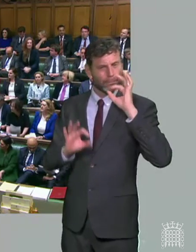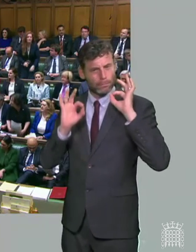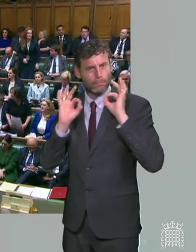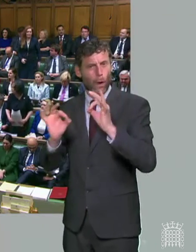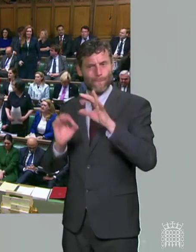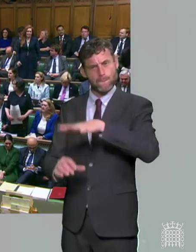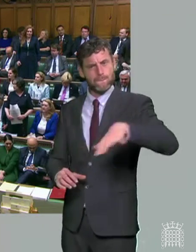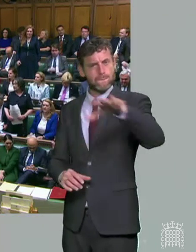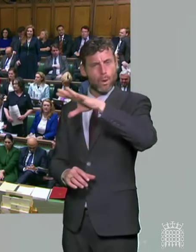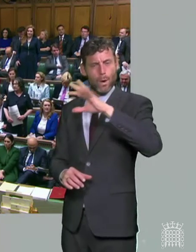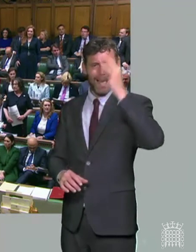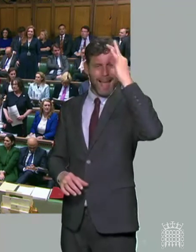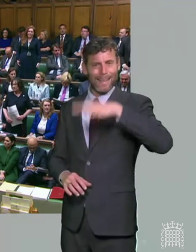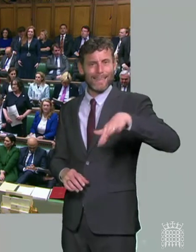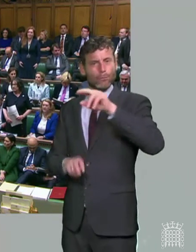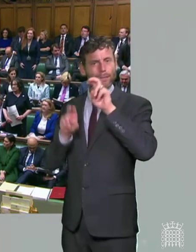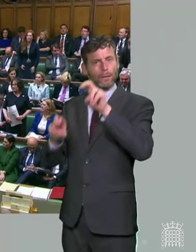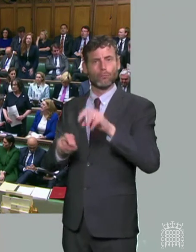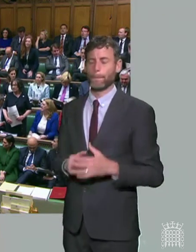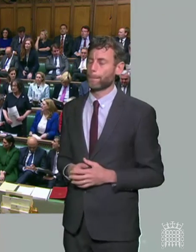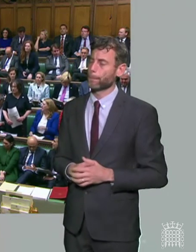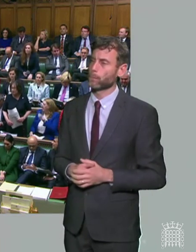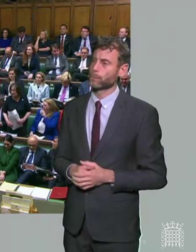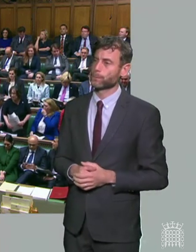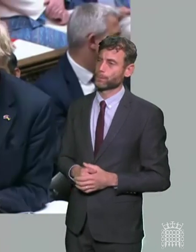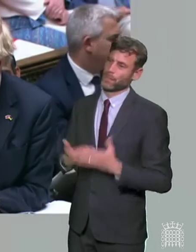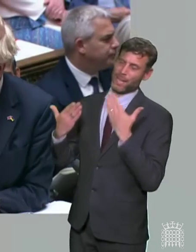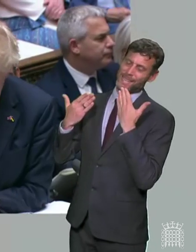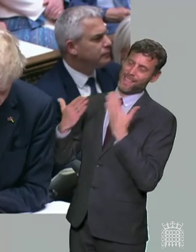I thank my honourable Friend for what he has said.